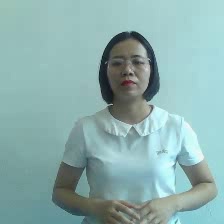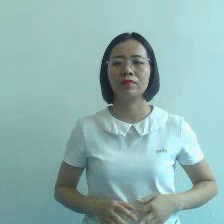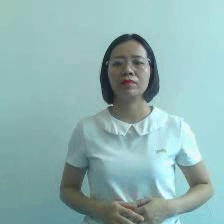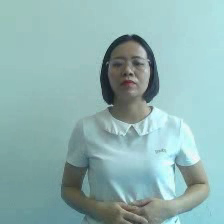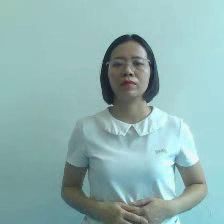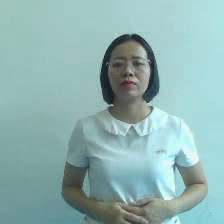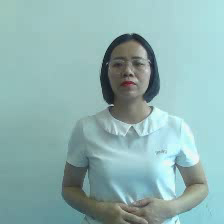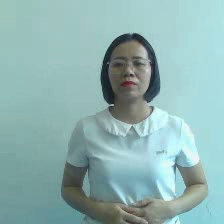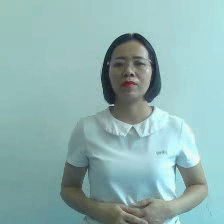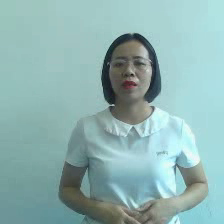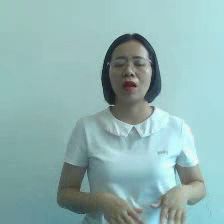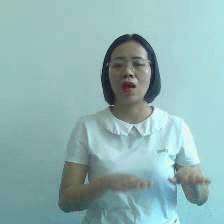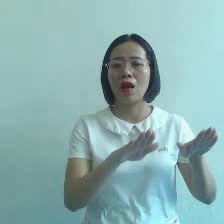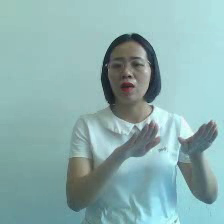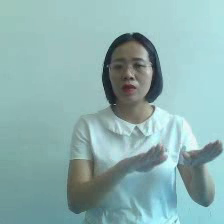Chậm lại